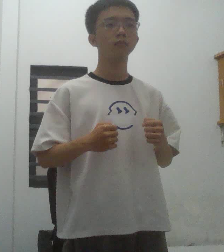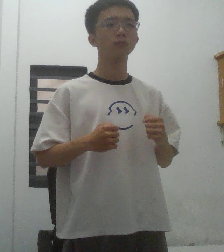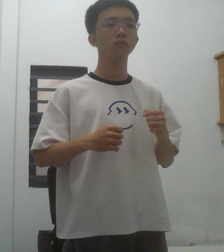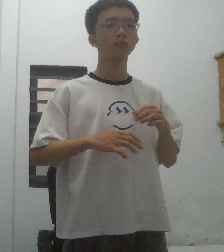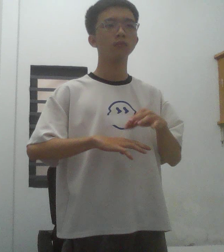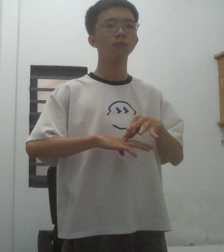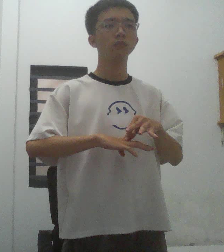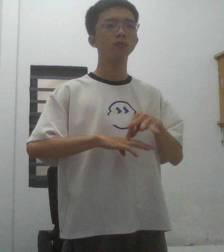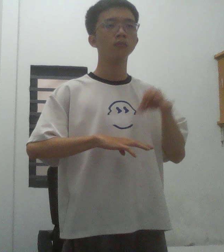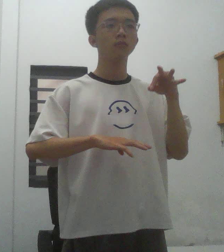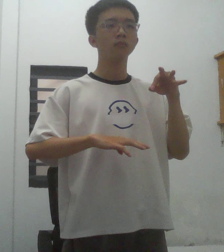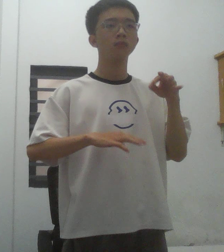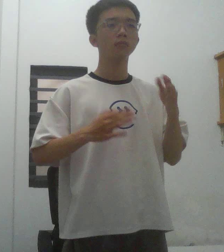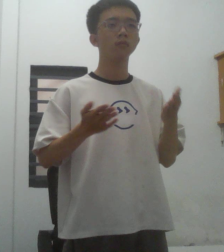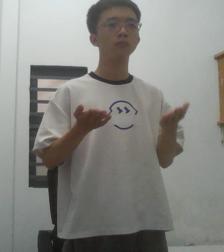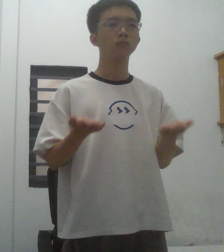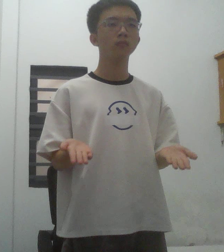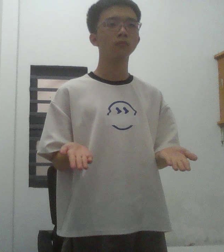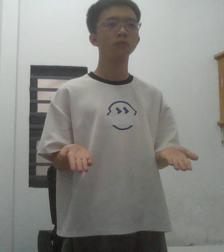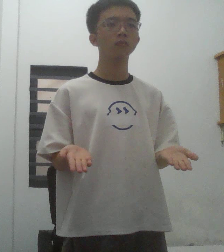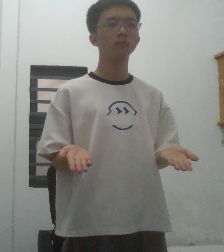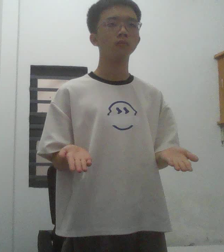tuan nay